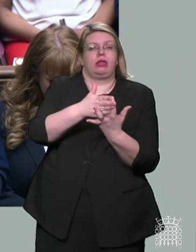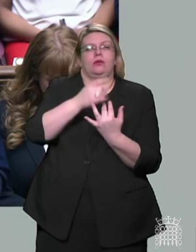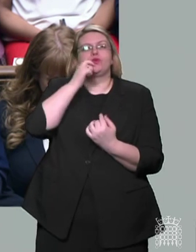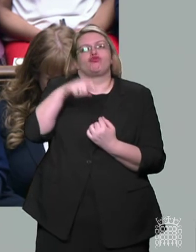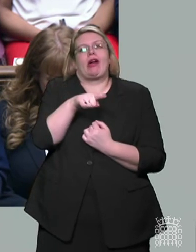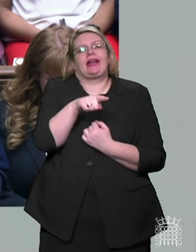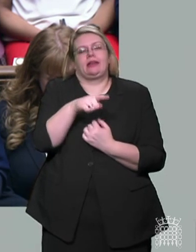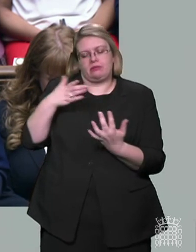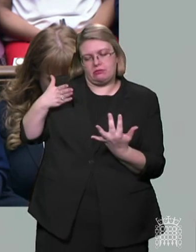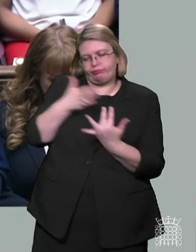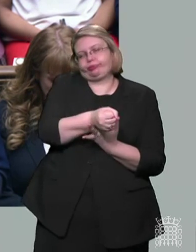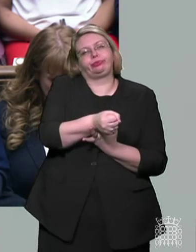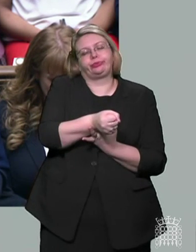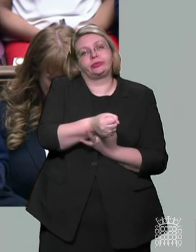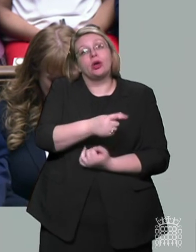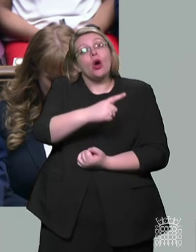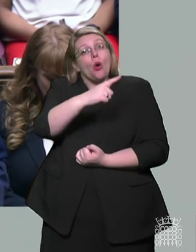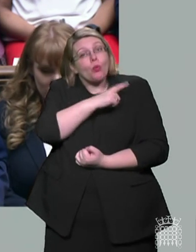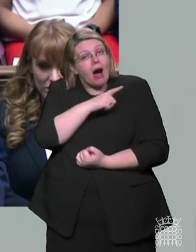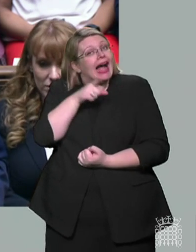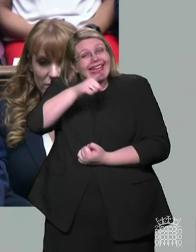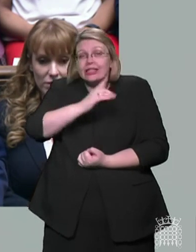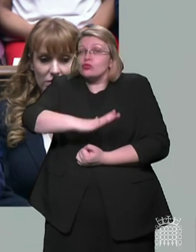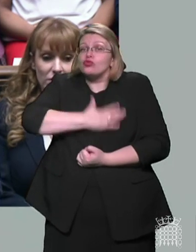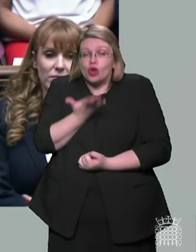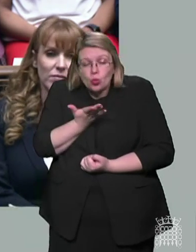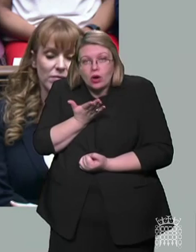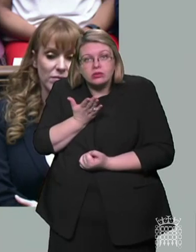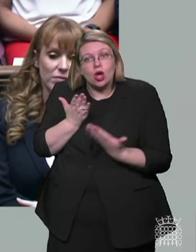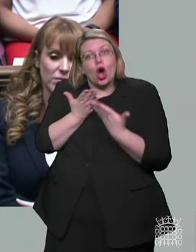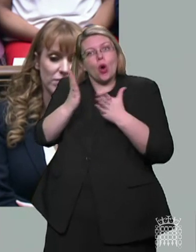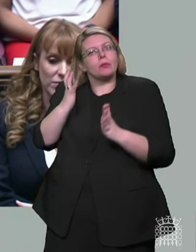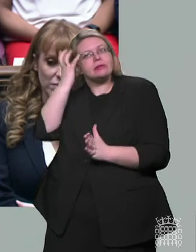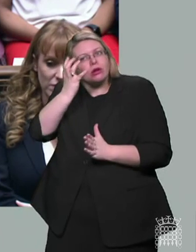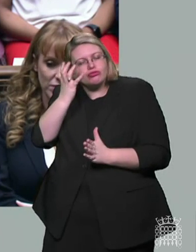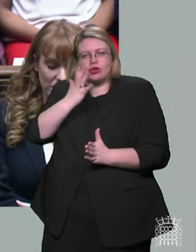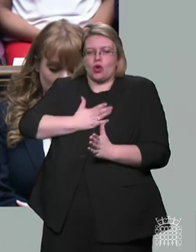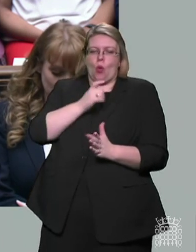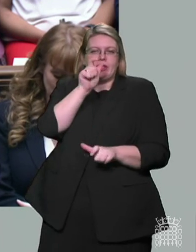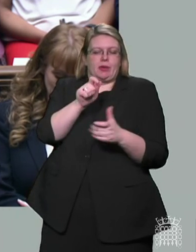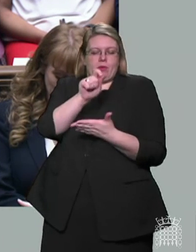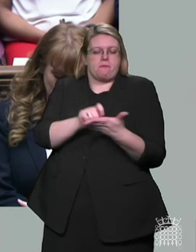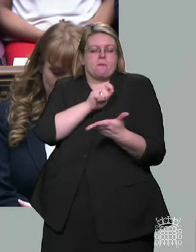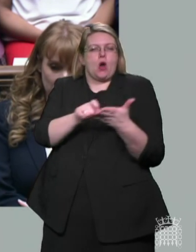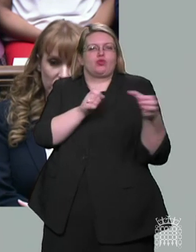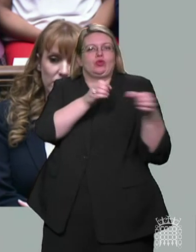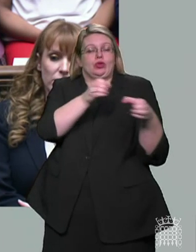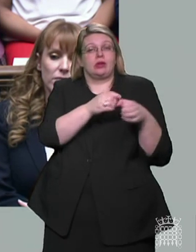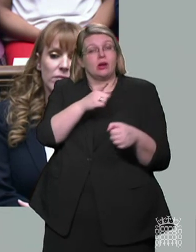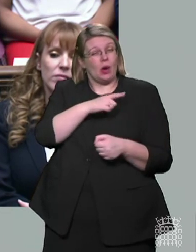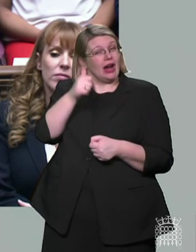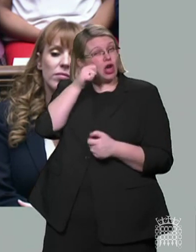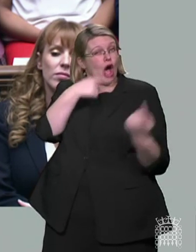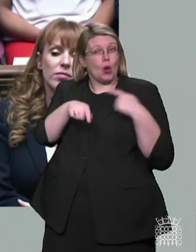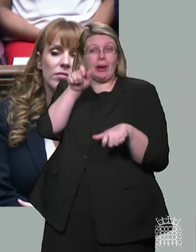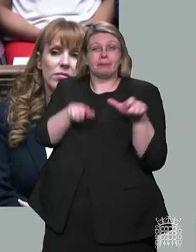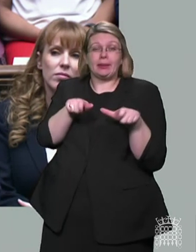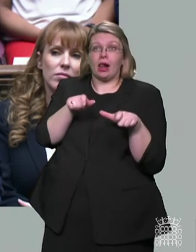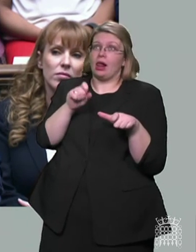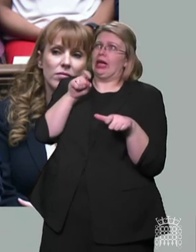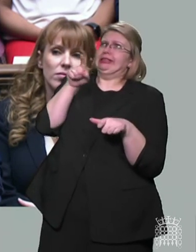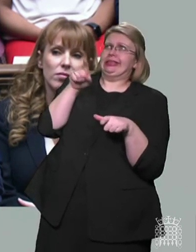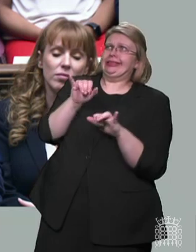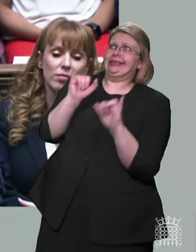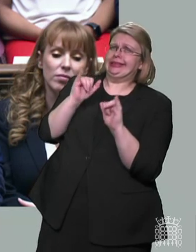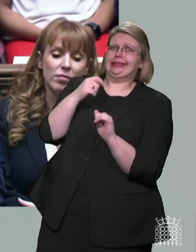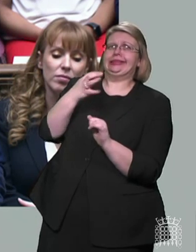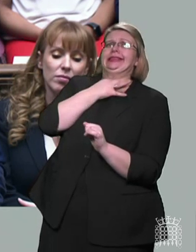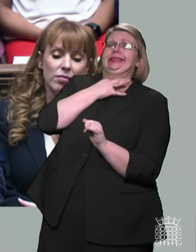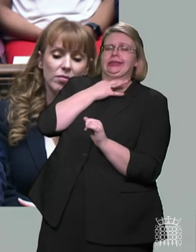He has attacked because he fears openness and democracy, and because he knows that, given a choice, people will not choose to live under erratic, violent rule.